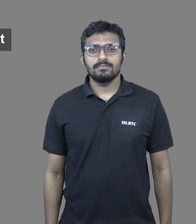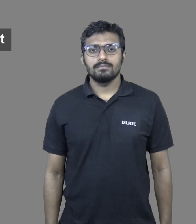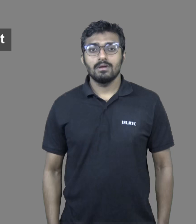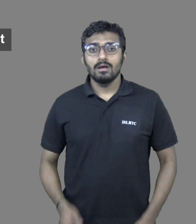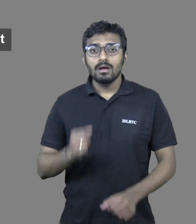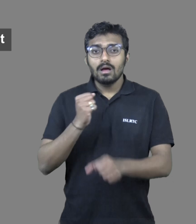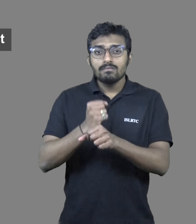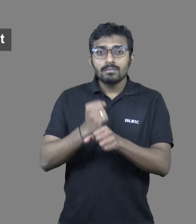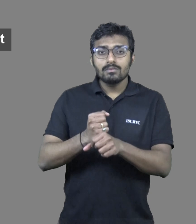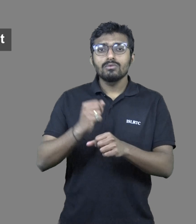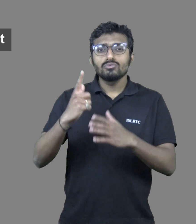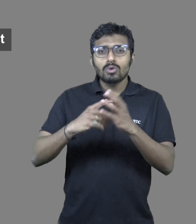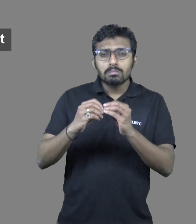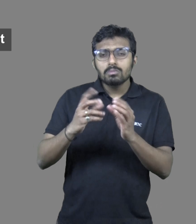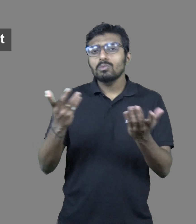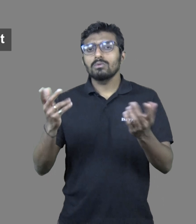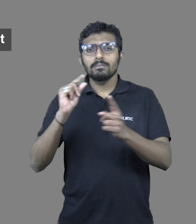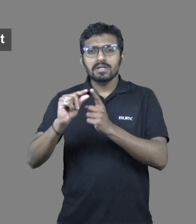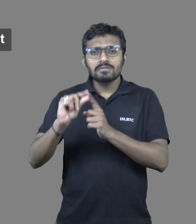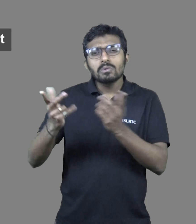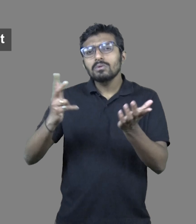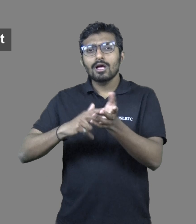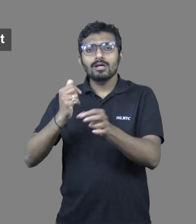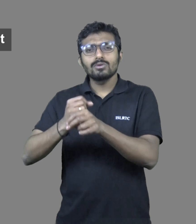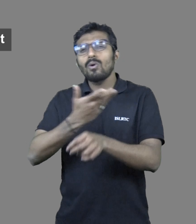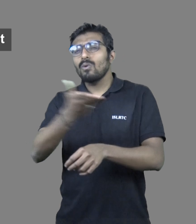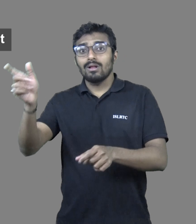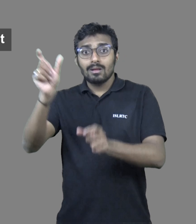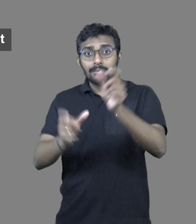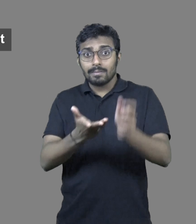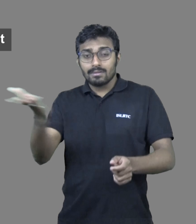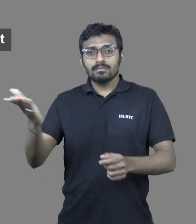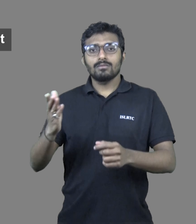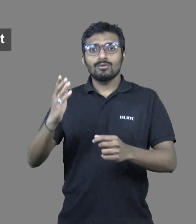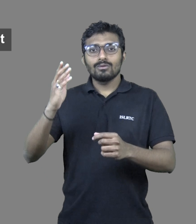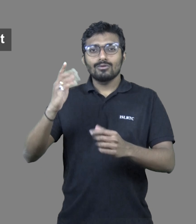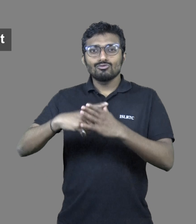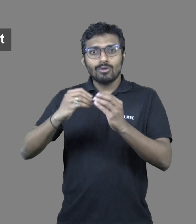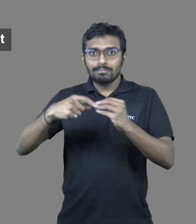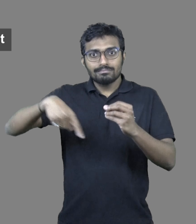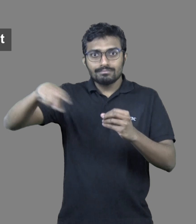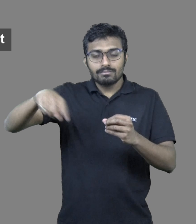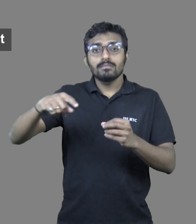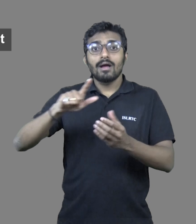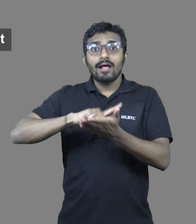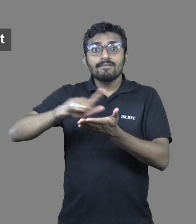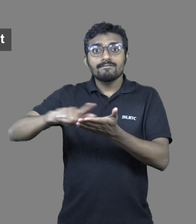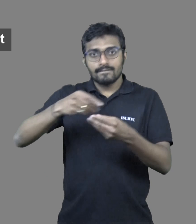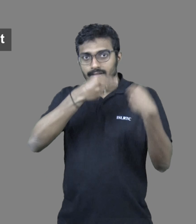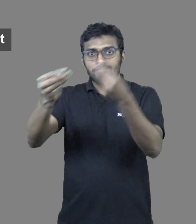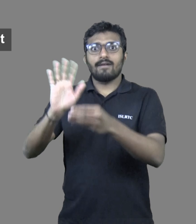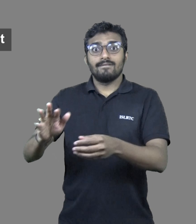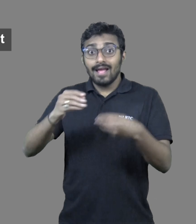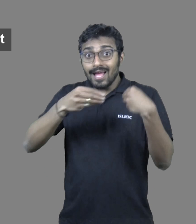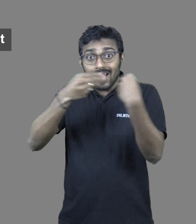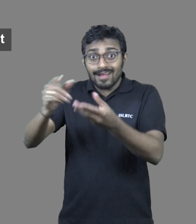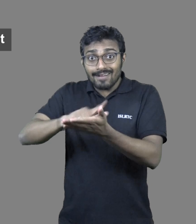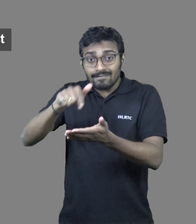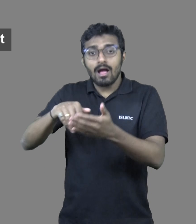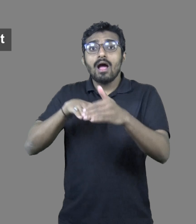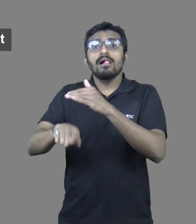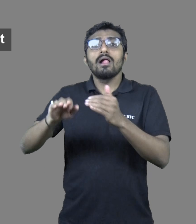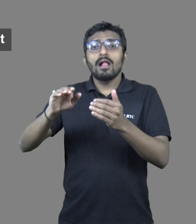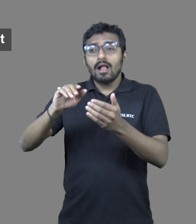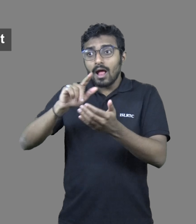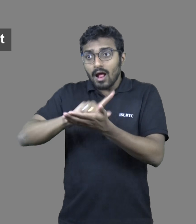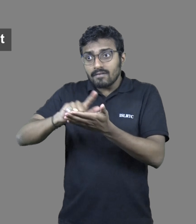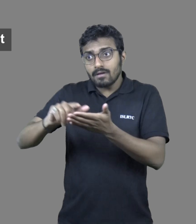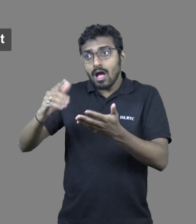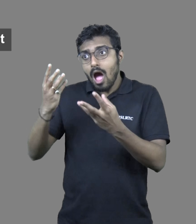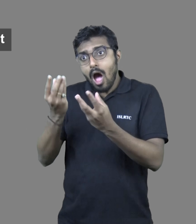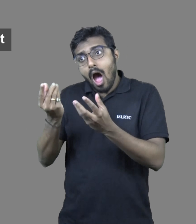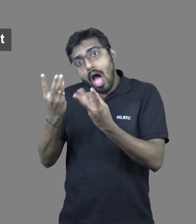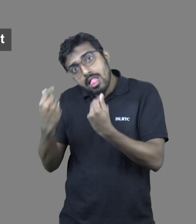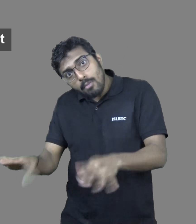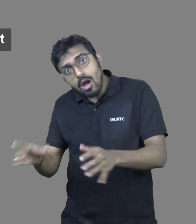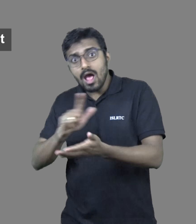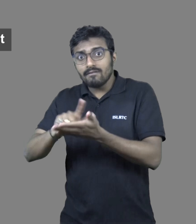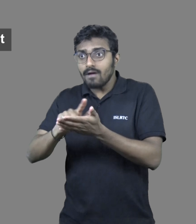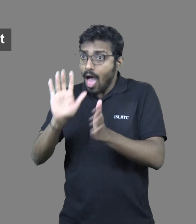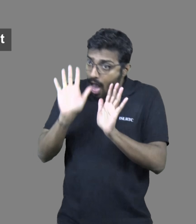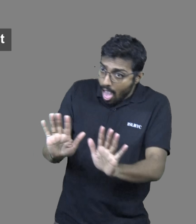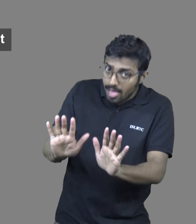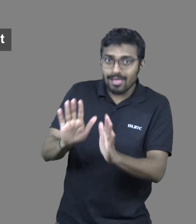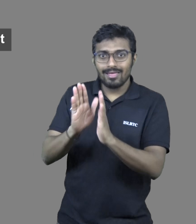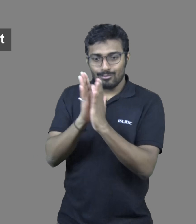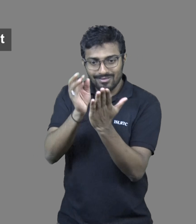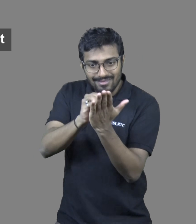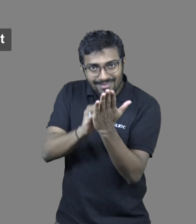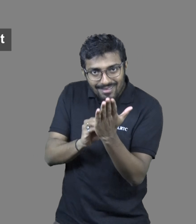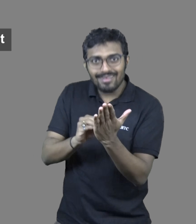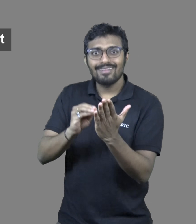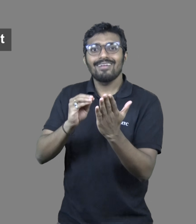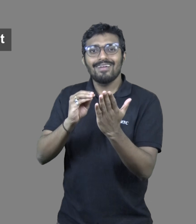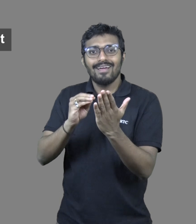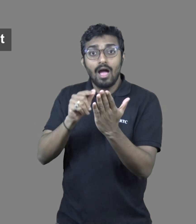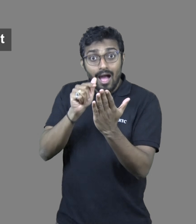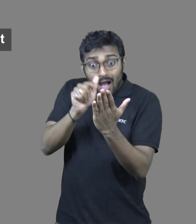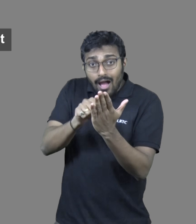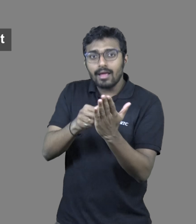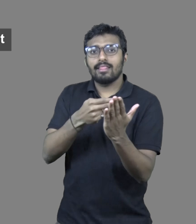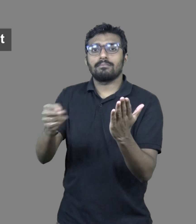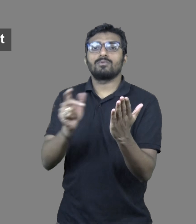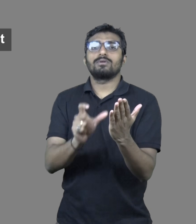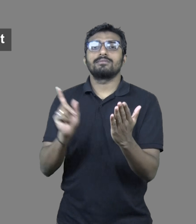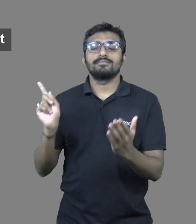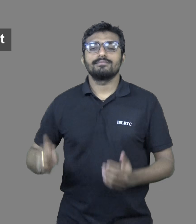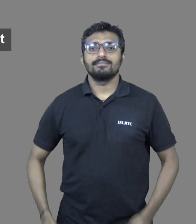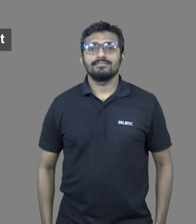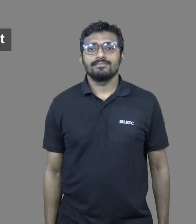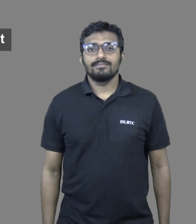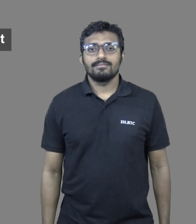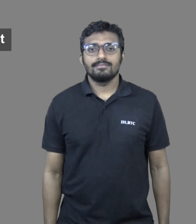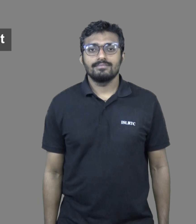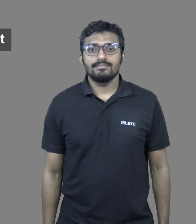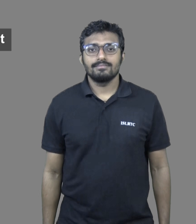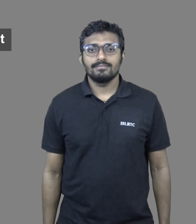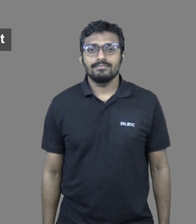Leave Account